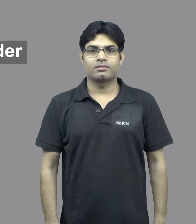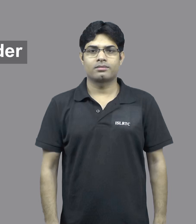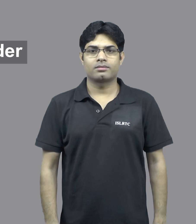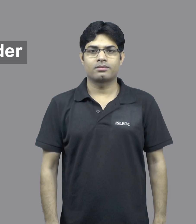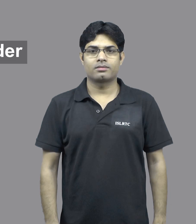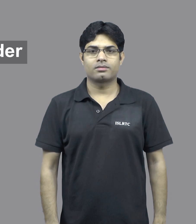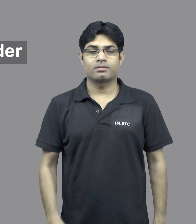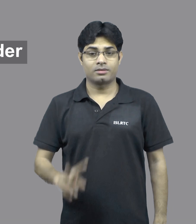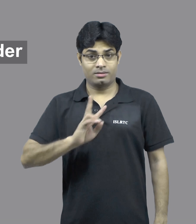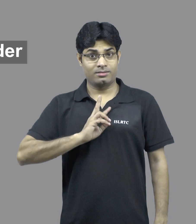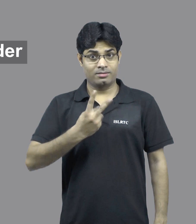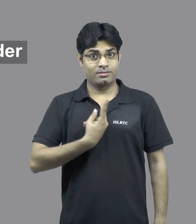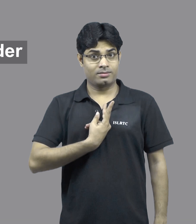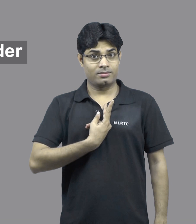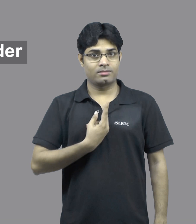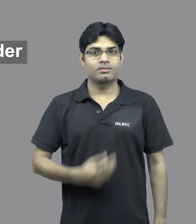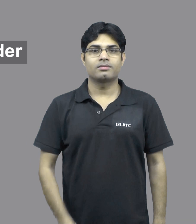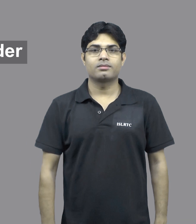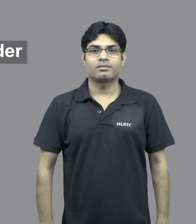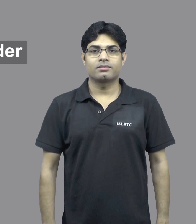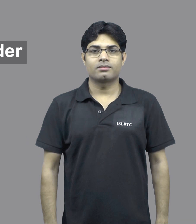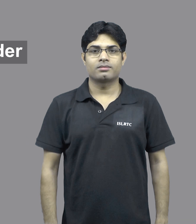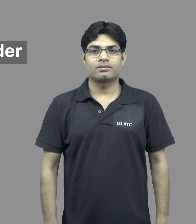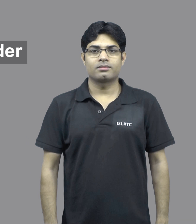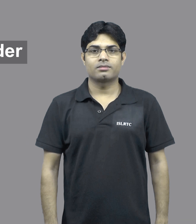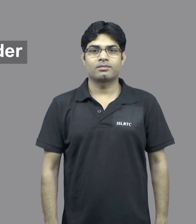Transgender